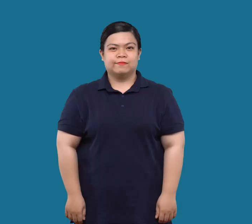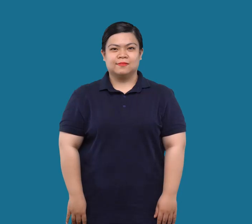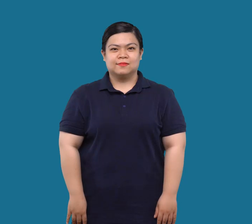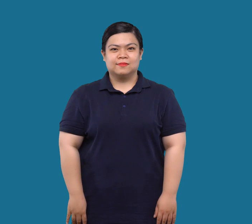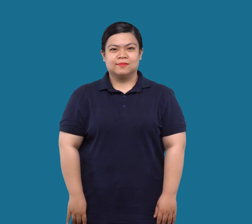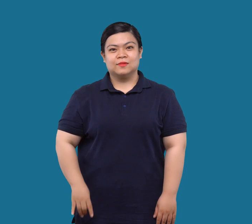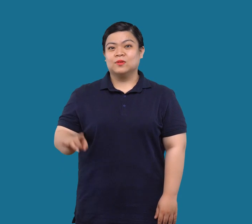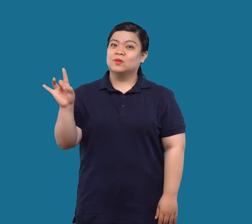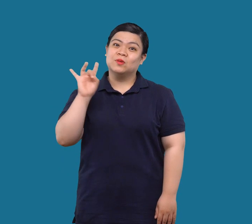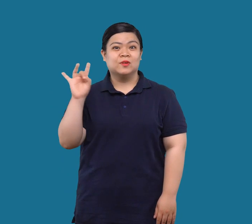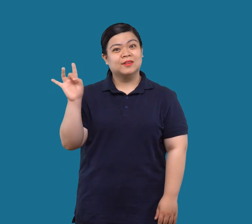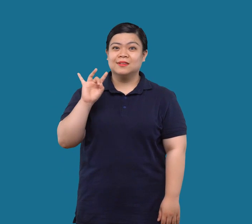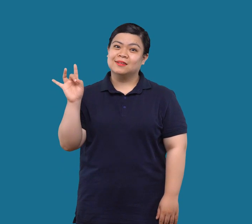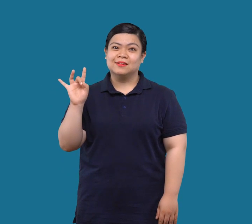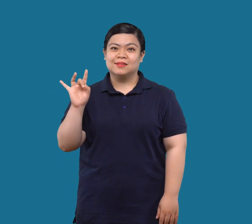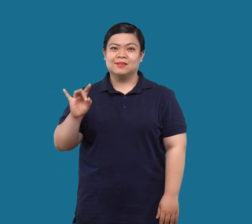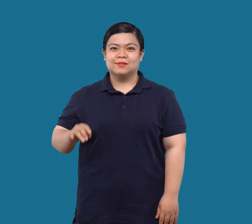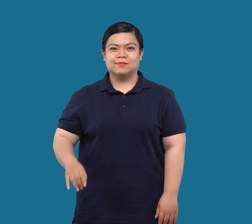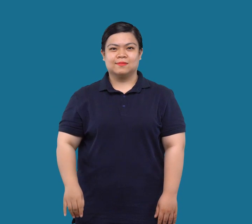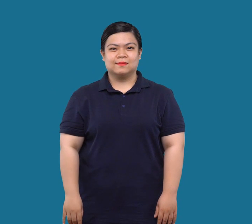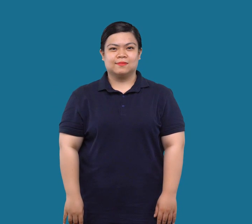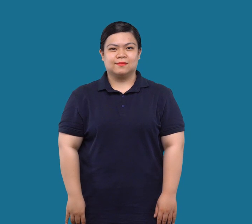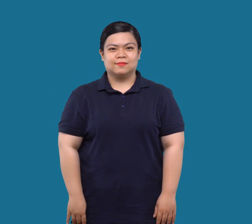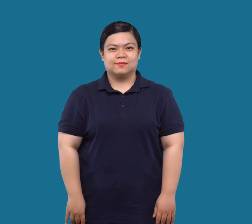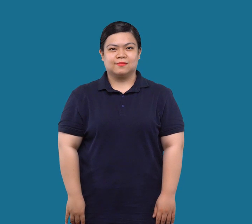hoạt hình